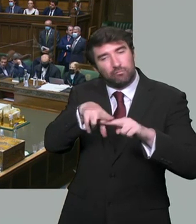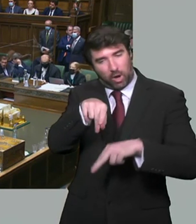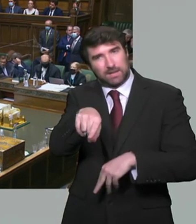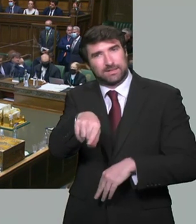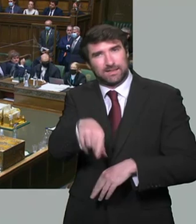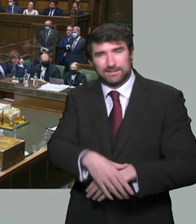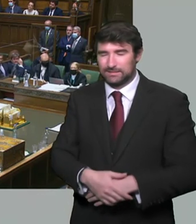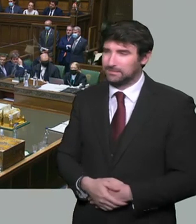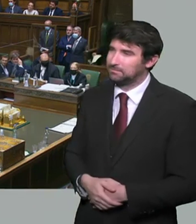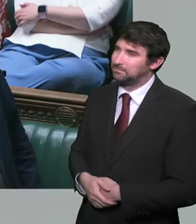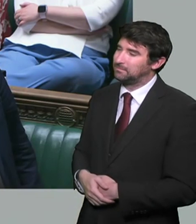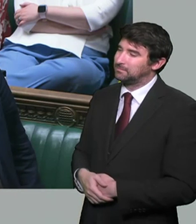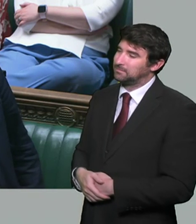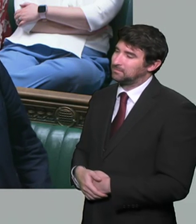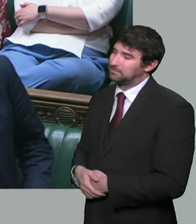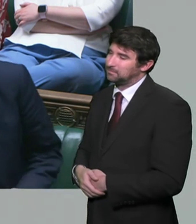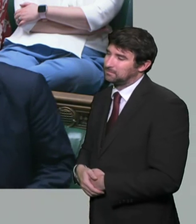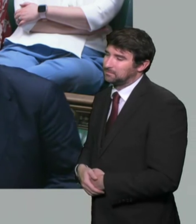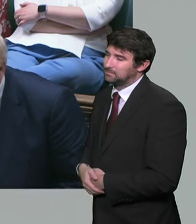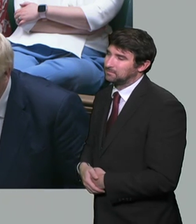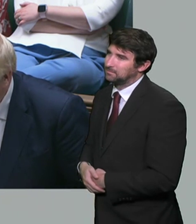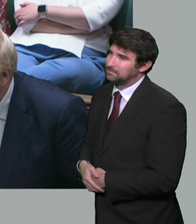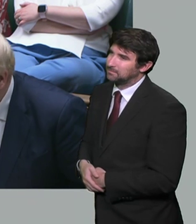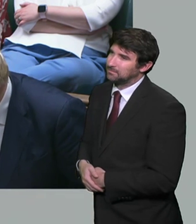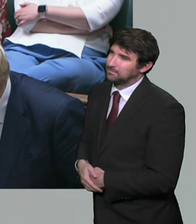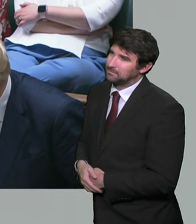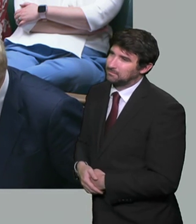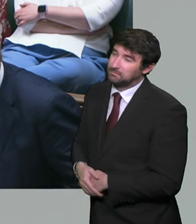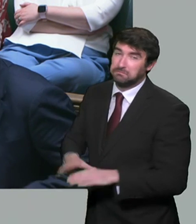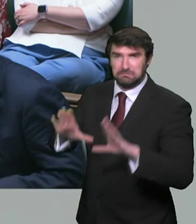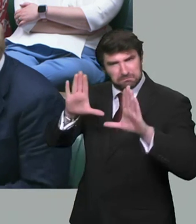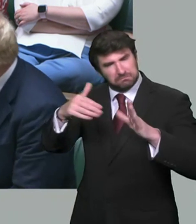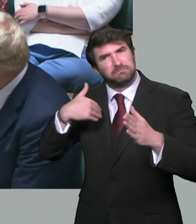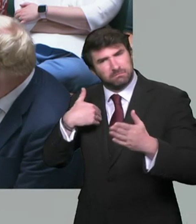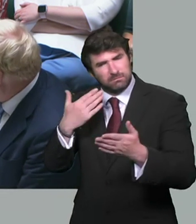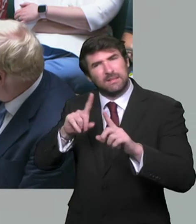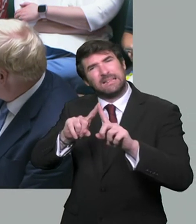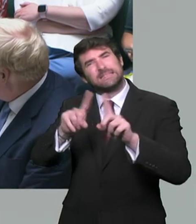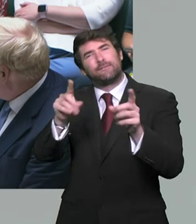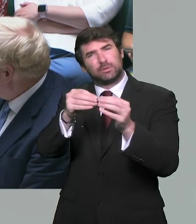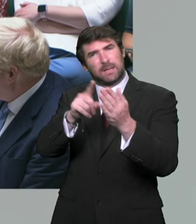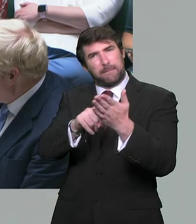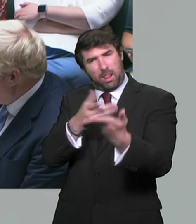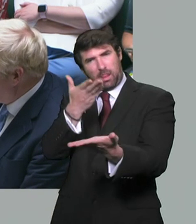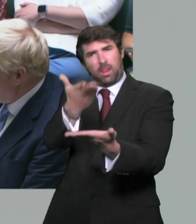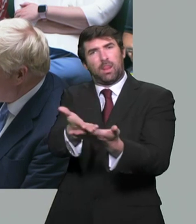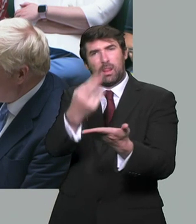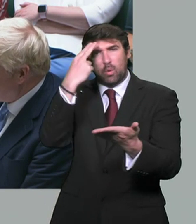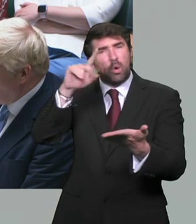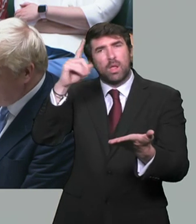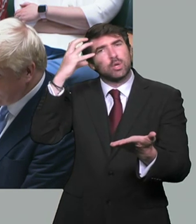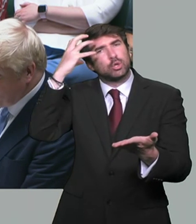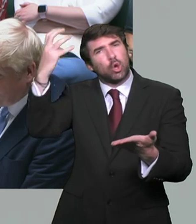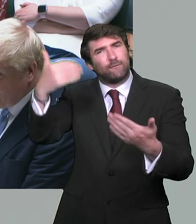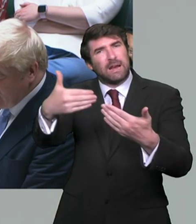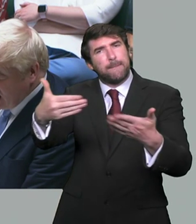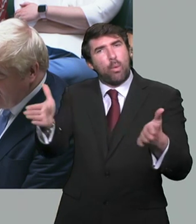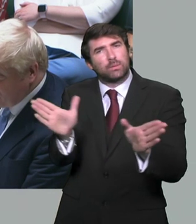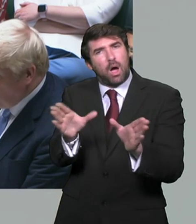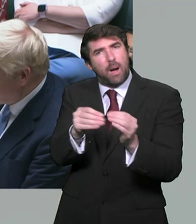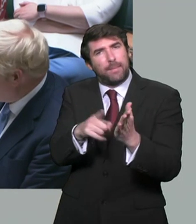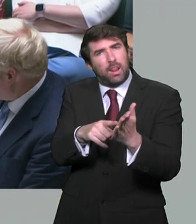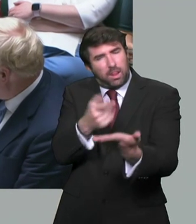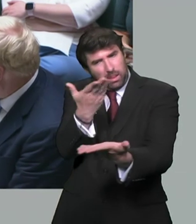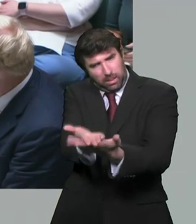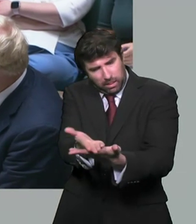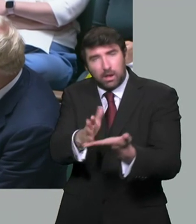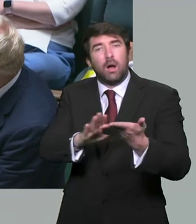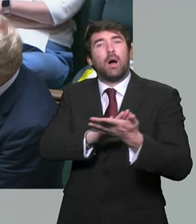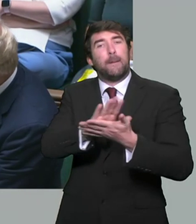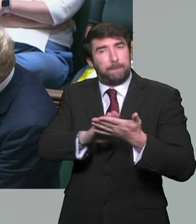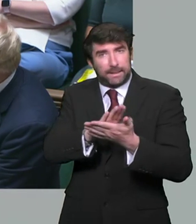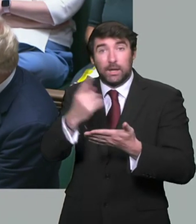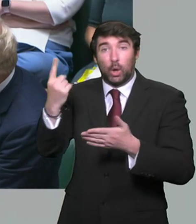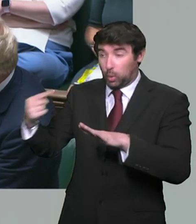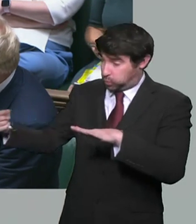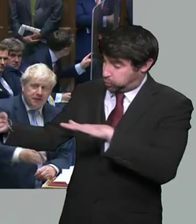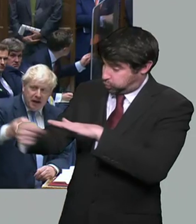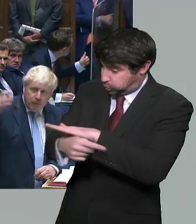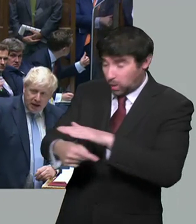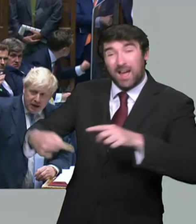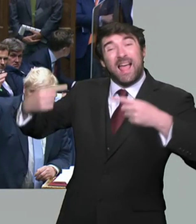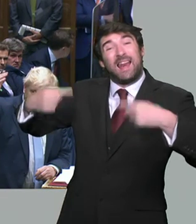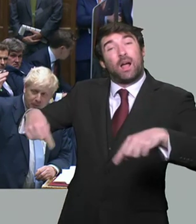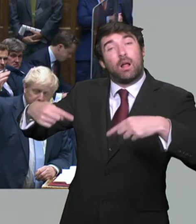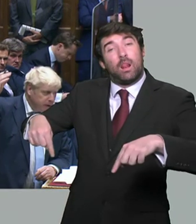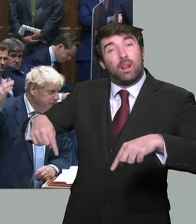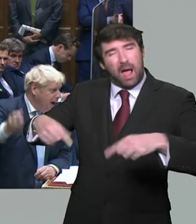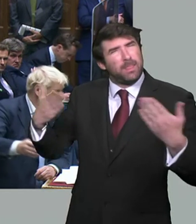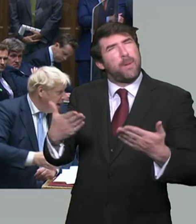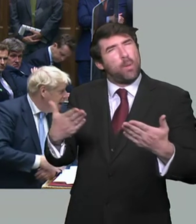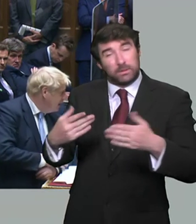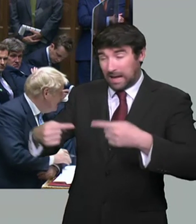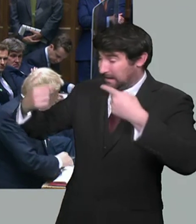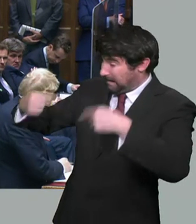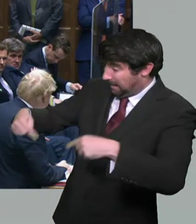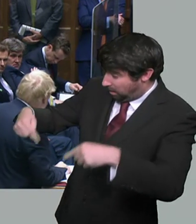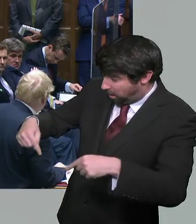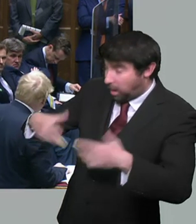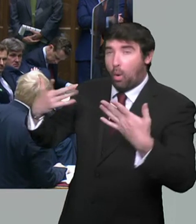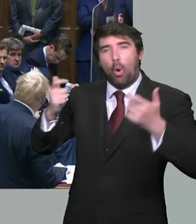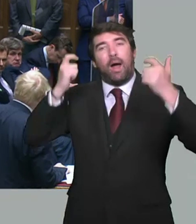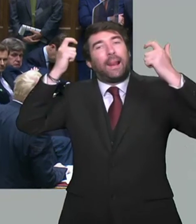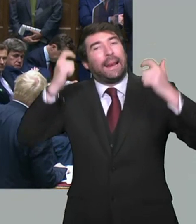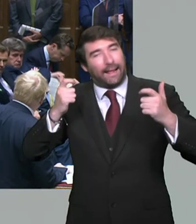We have introduced the Nationality and Borders Bill, which will make it no longer possible for the law to treat somebody who has come here illegally in the same way as someone who has come here legally.